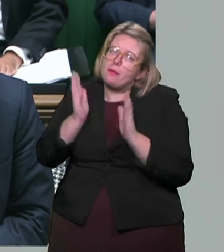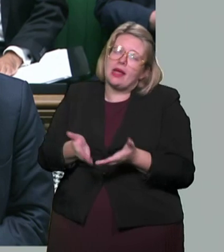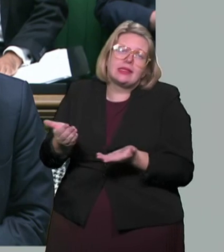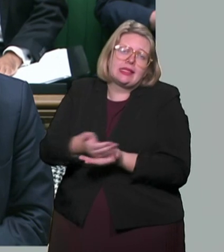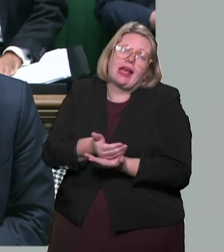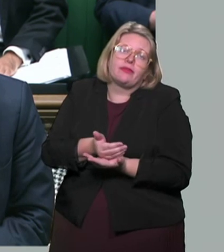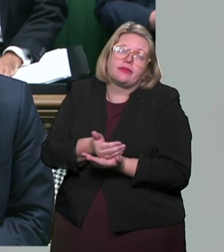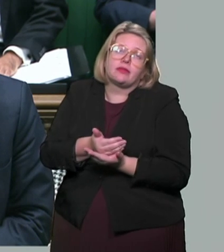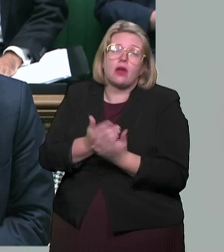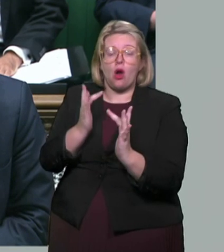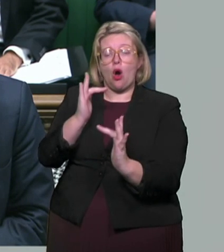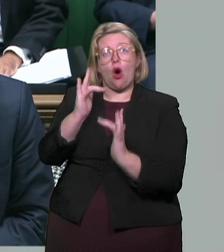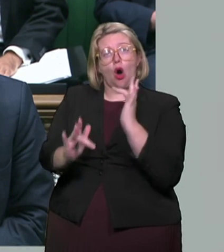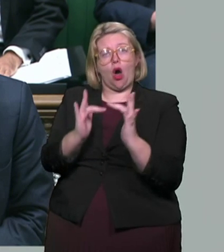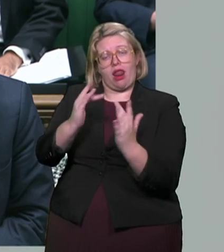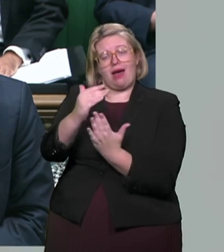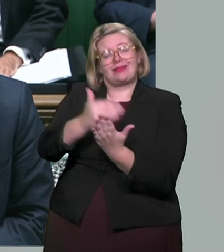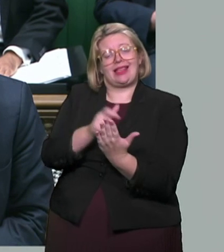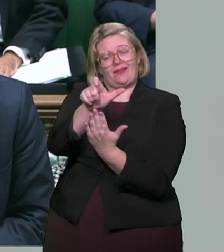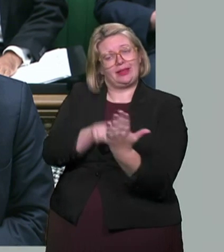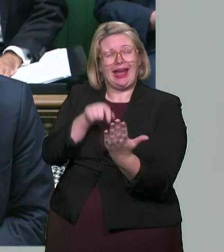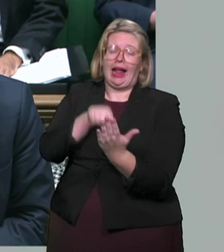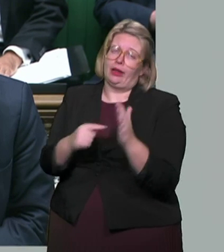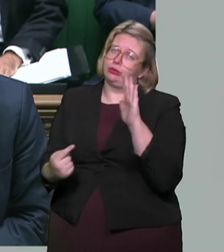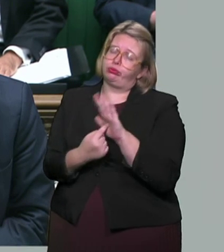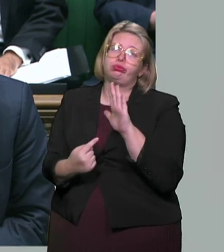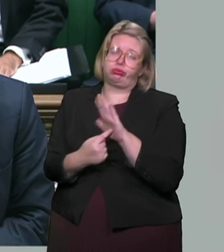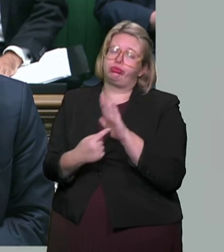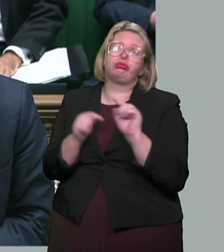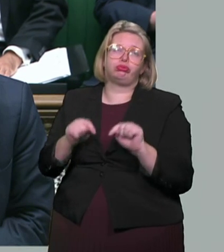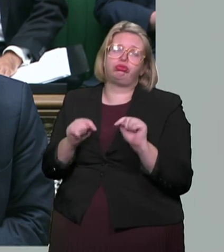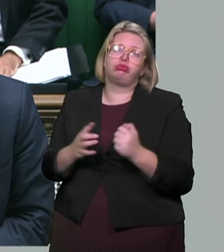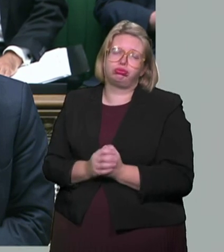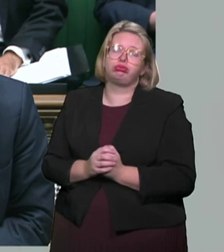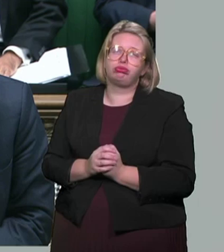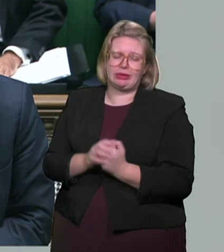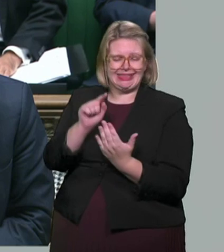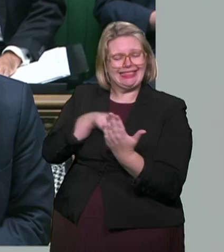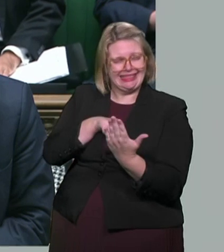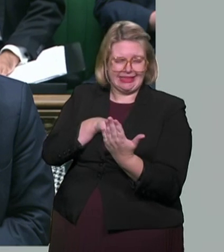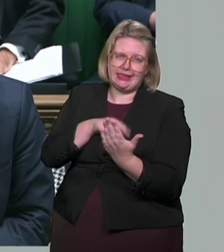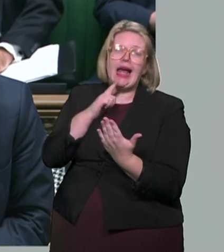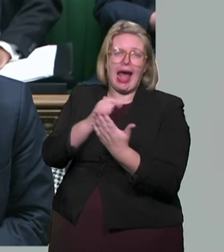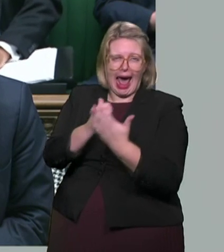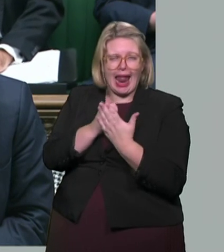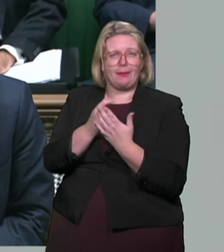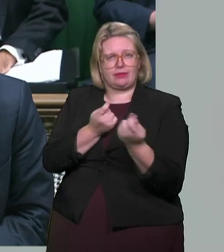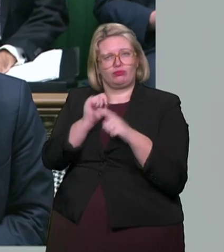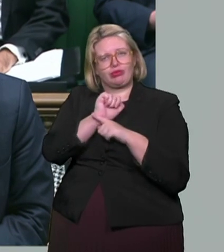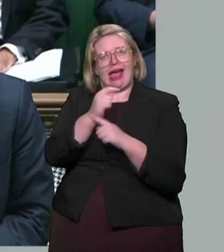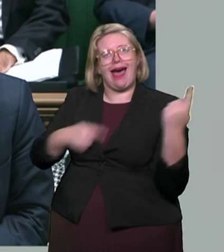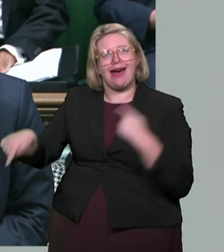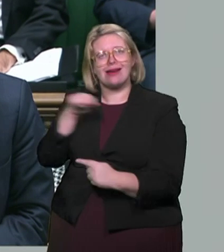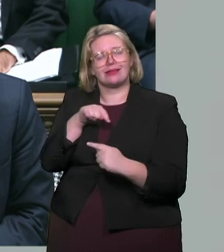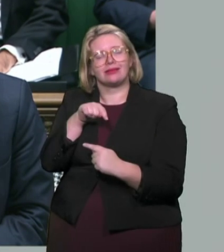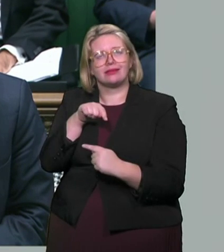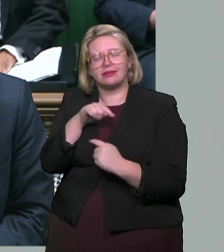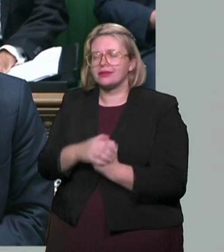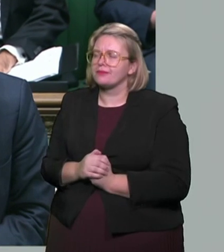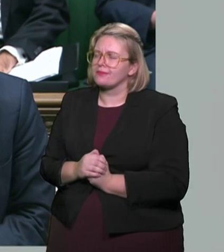The online safety Bill is of huge importance and is one of the most important tools in our armoury.